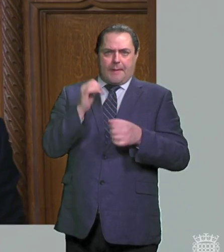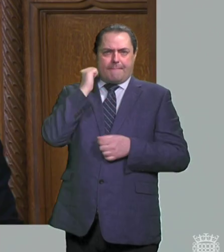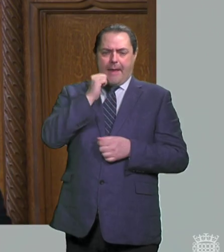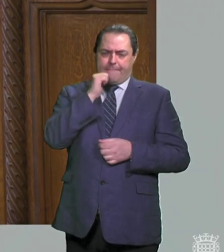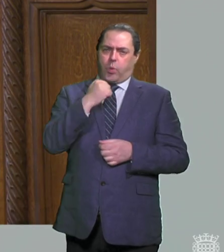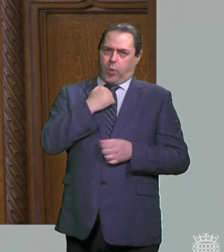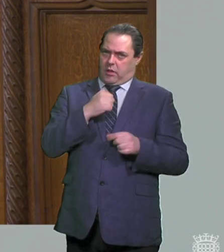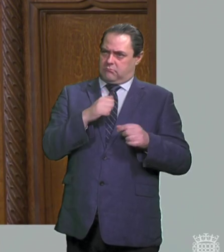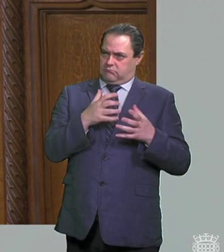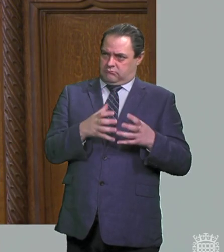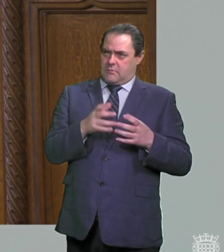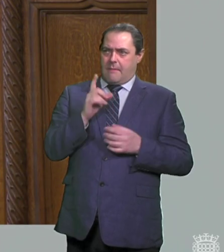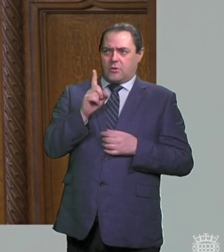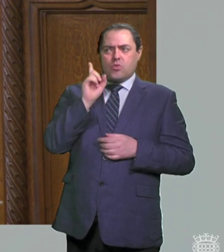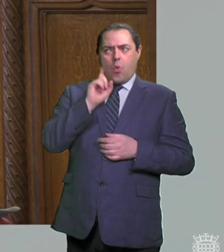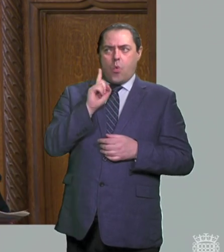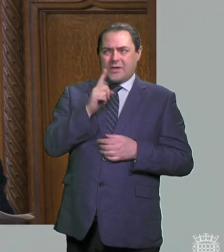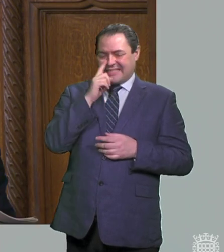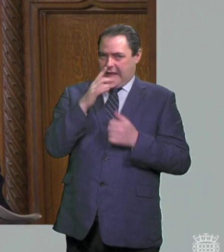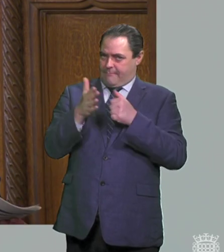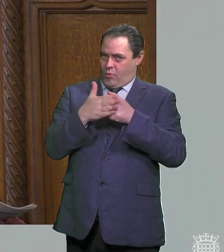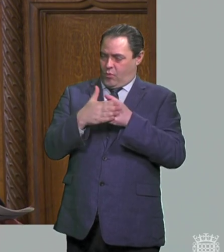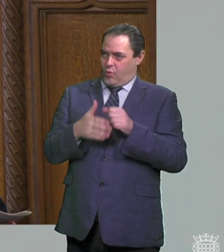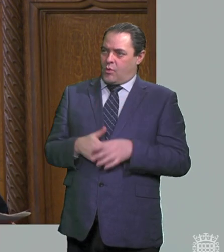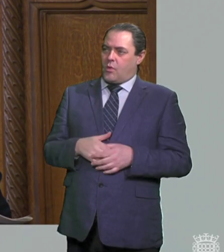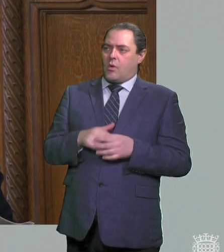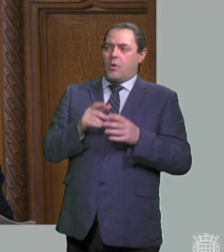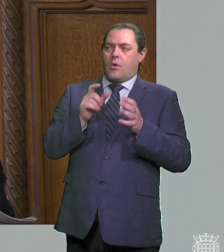However, there is always room for more.